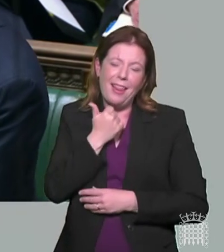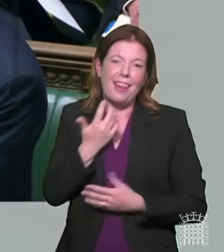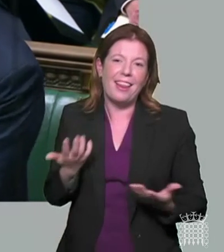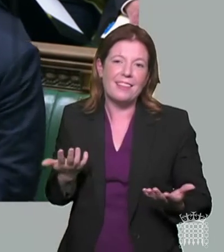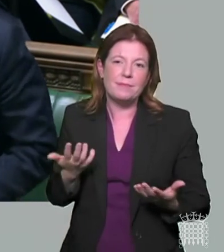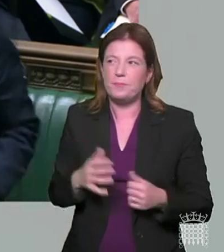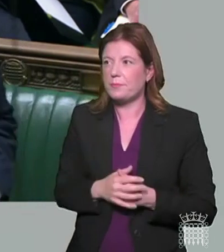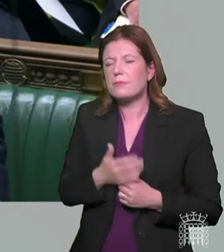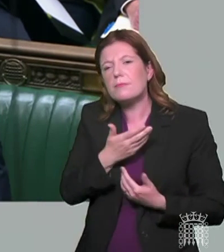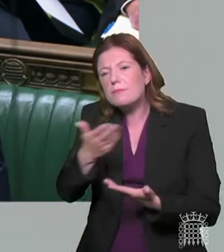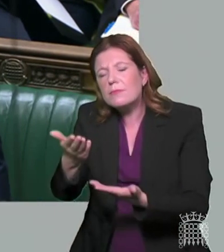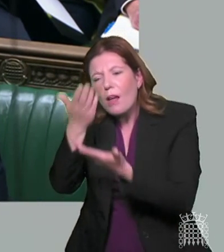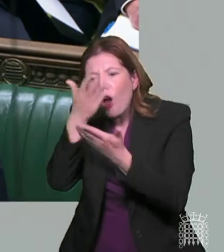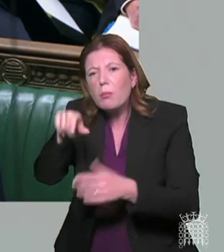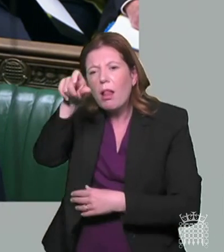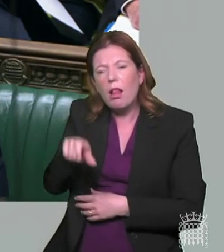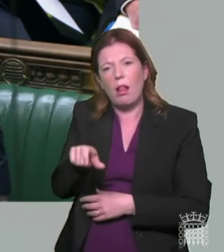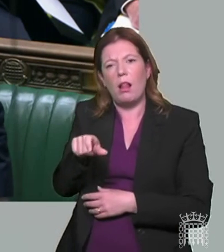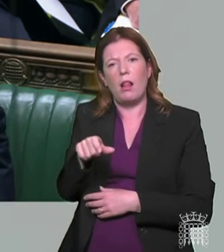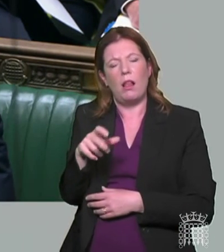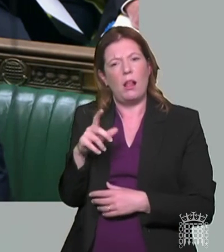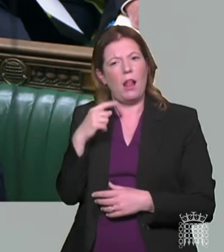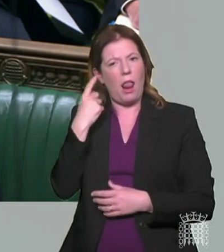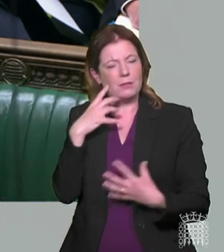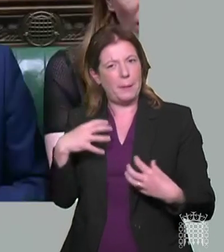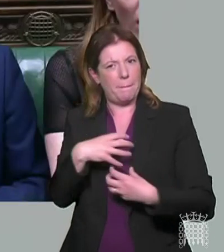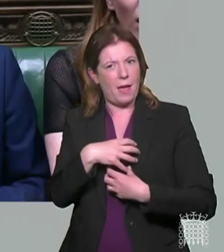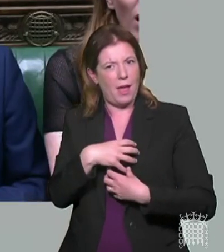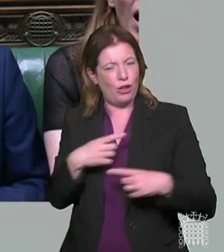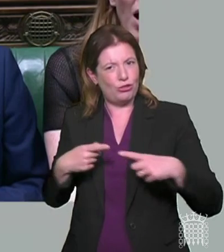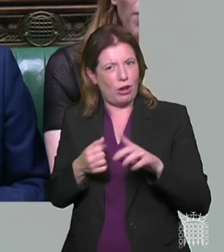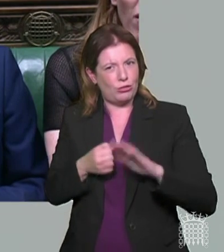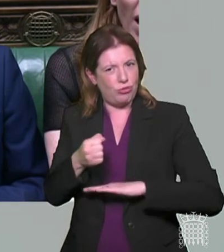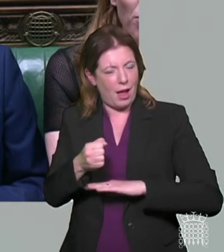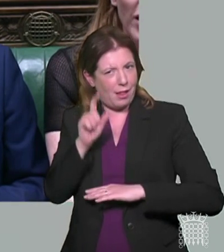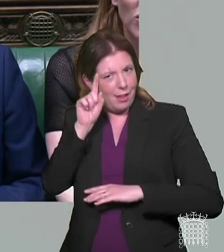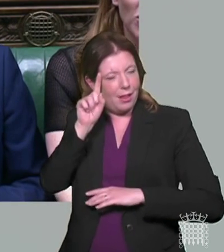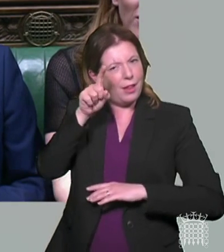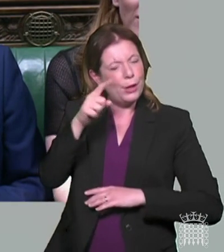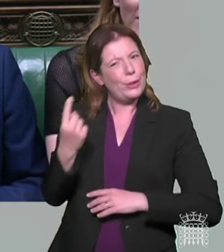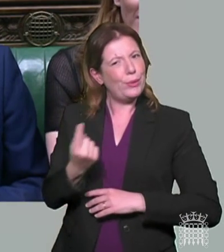Let me ask the right honourable and learned Gentleman: who was the Mayor of London when Crossrail was first starting to be built?